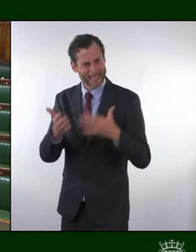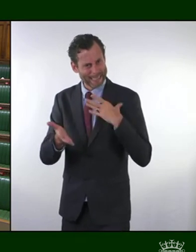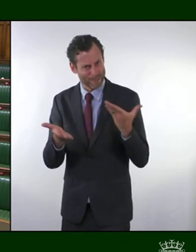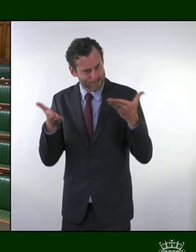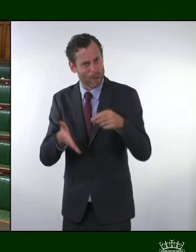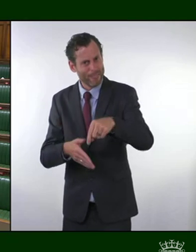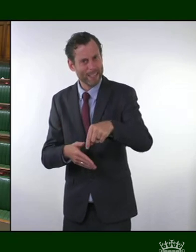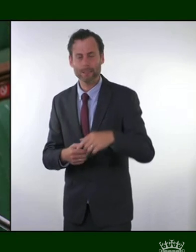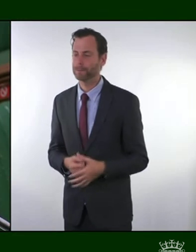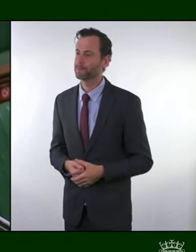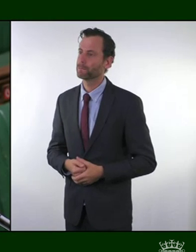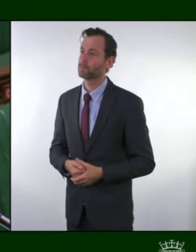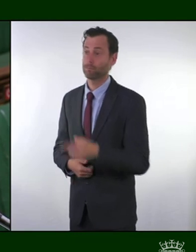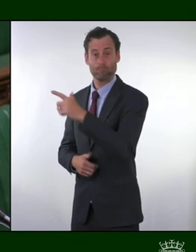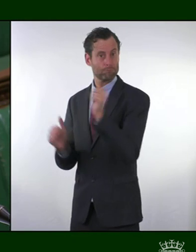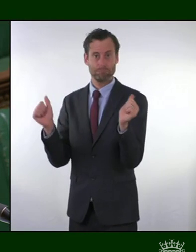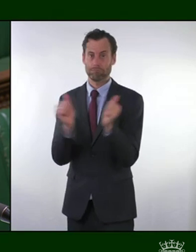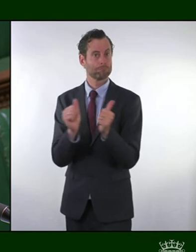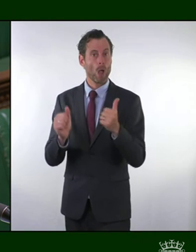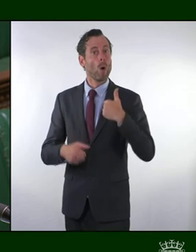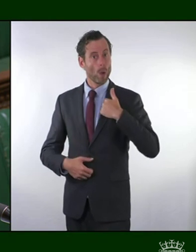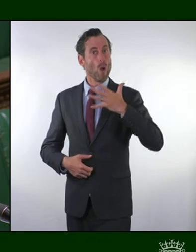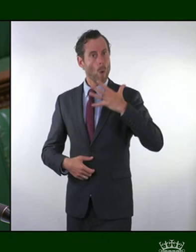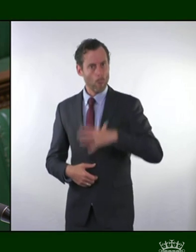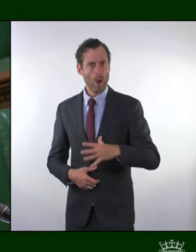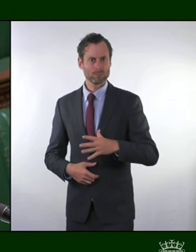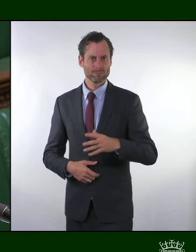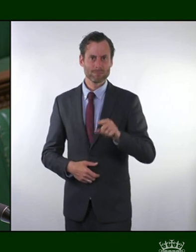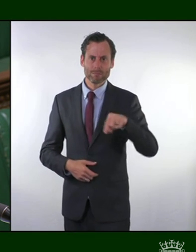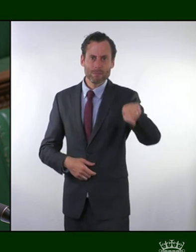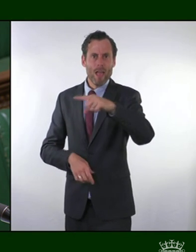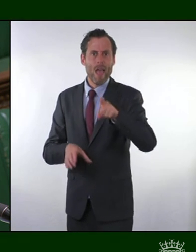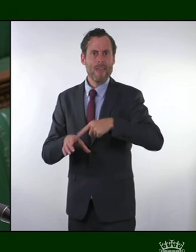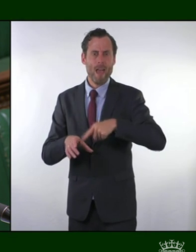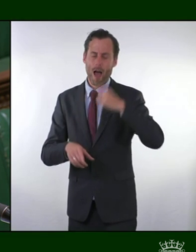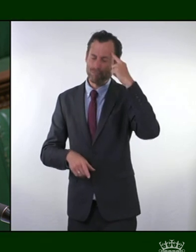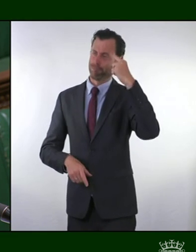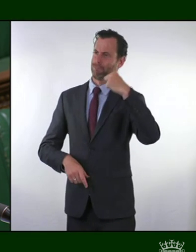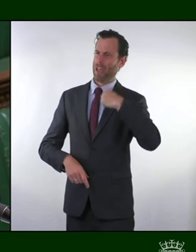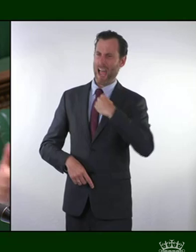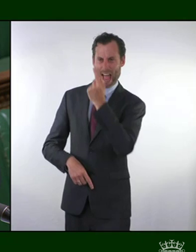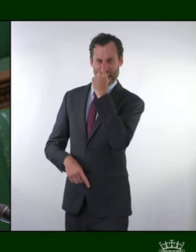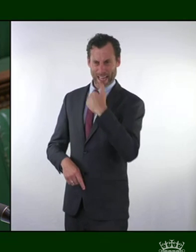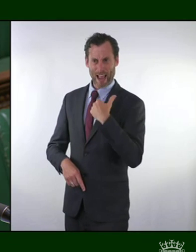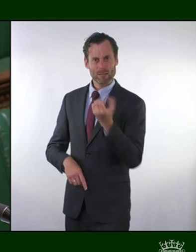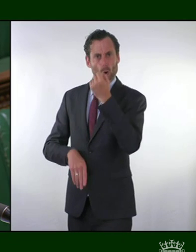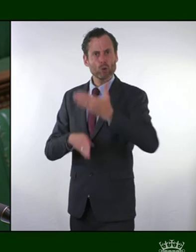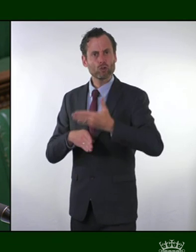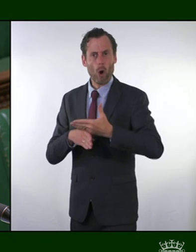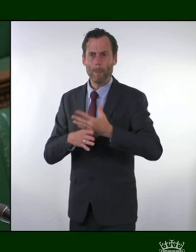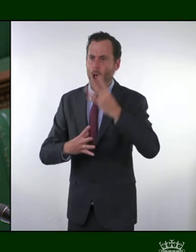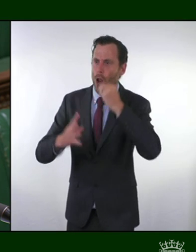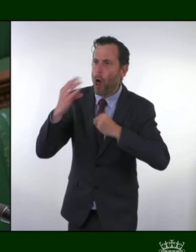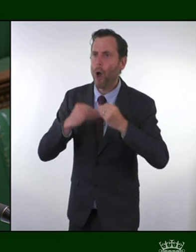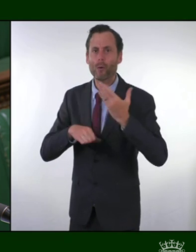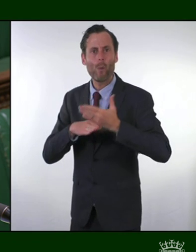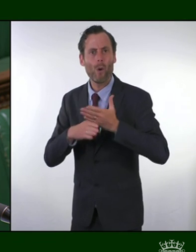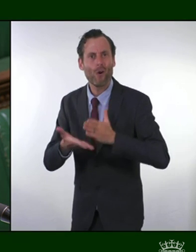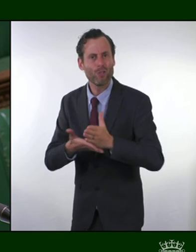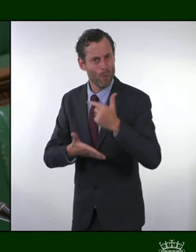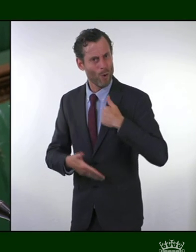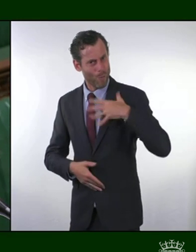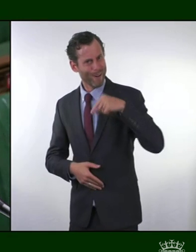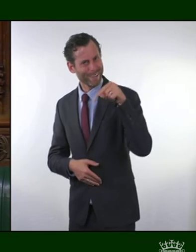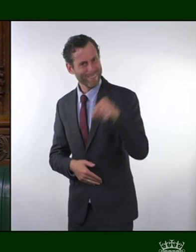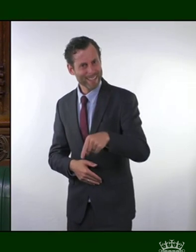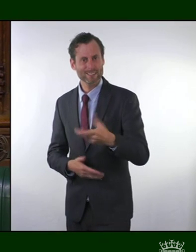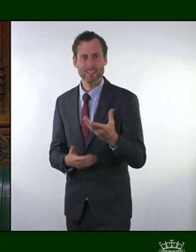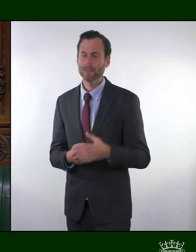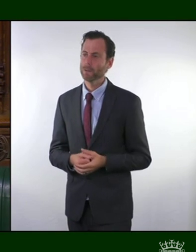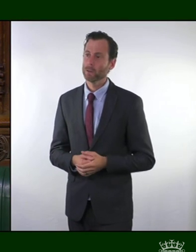Absolutely. We want young people to have the self-confidence brought by the experience of work, to keep learning on the job and to get the jobs that they need.